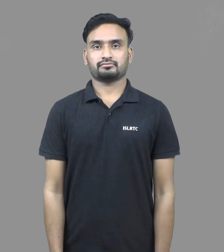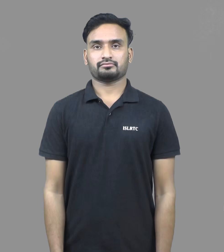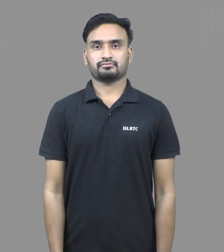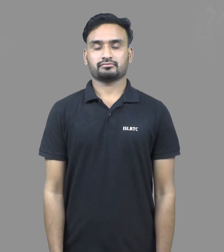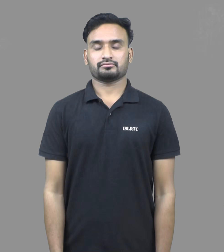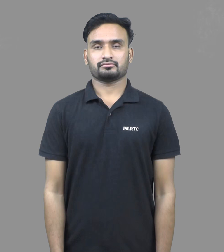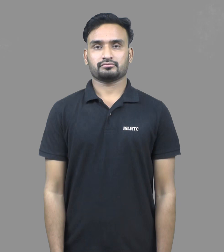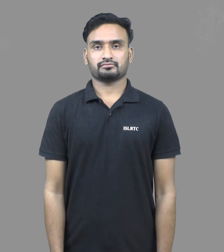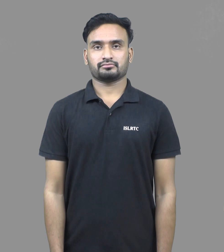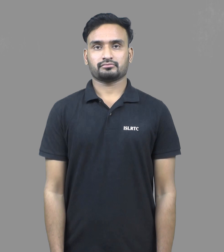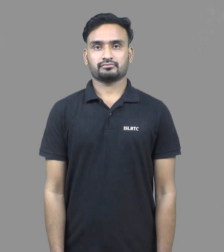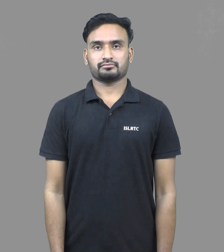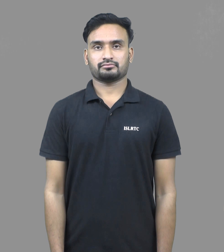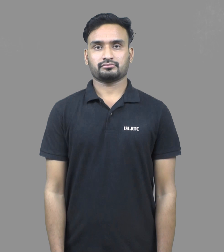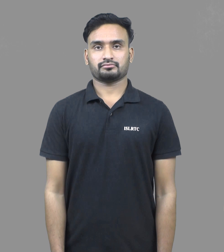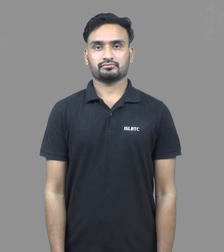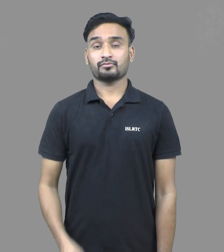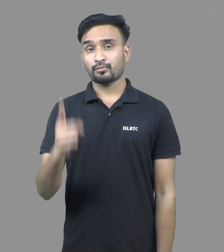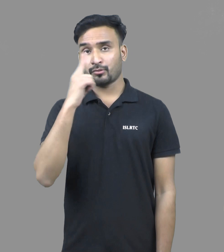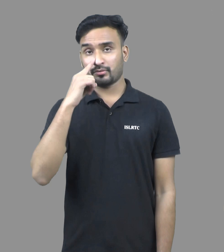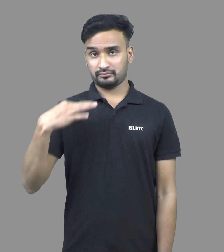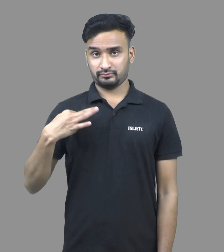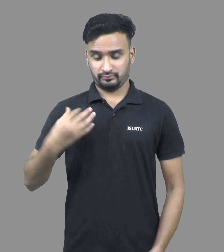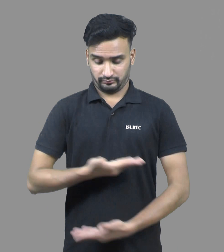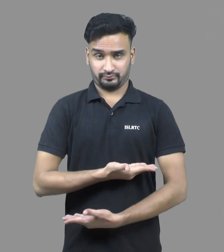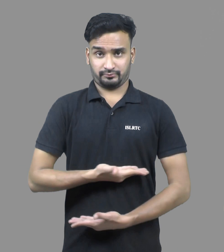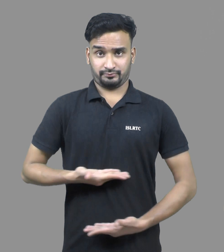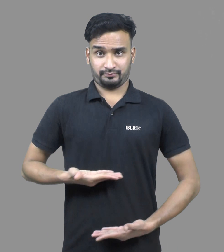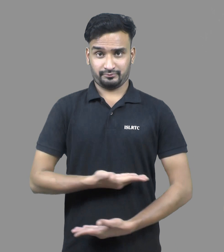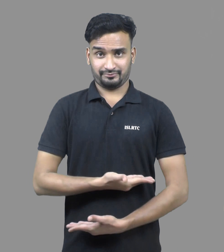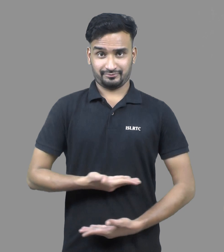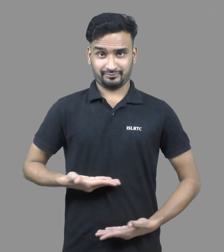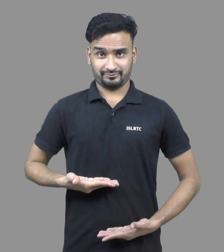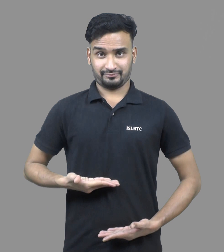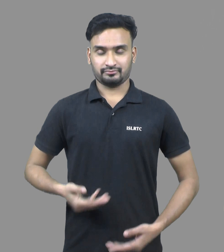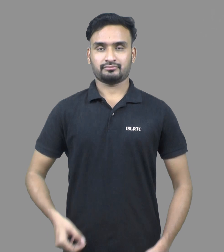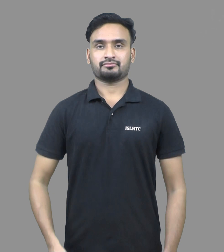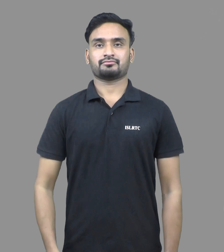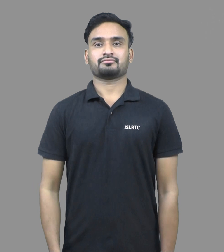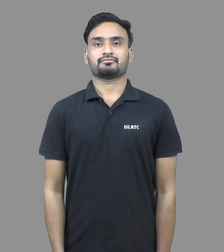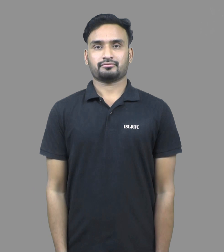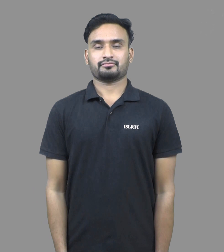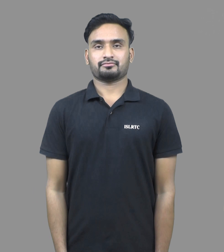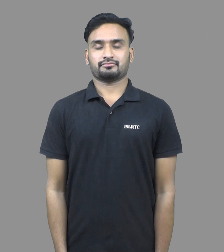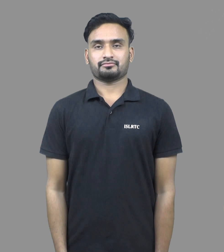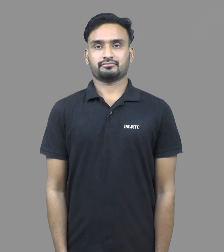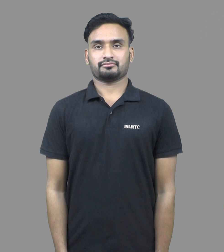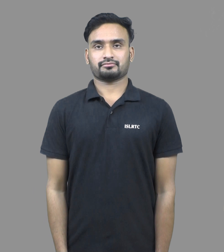Cropped